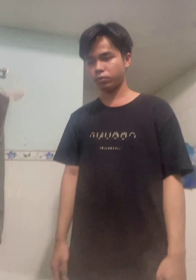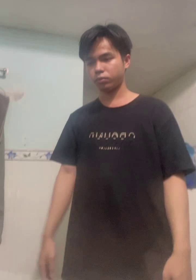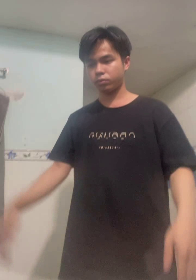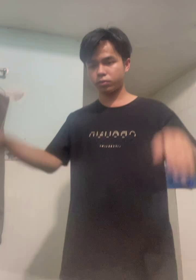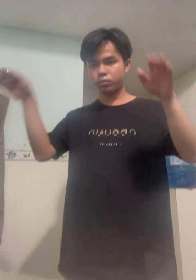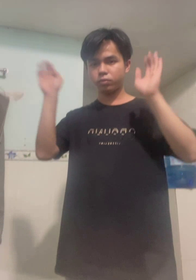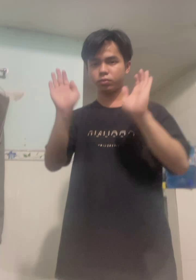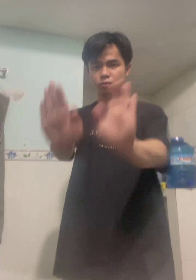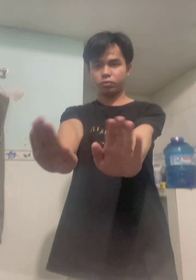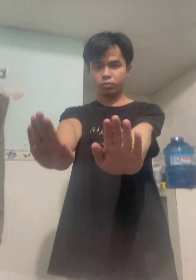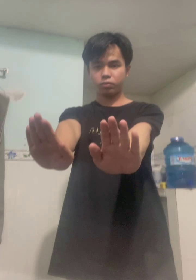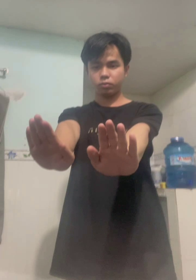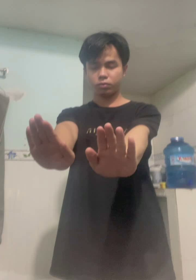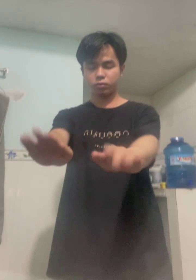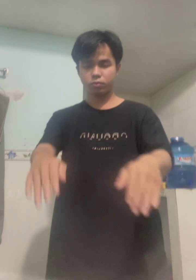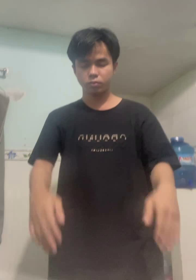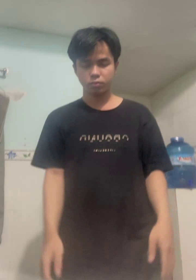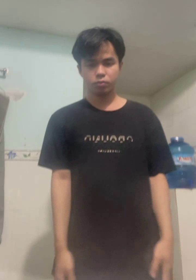dung lai